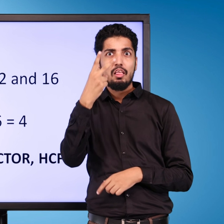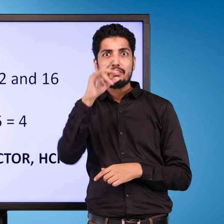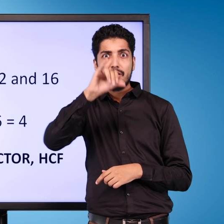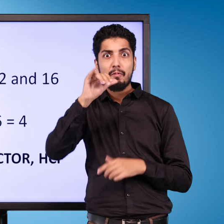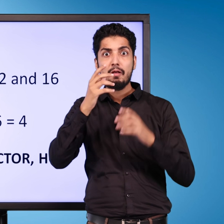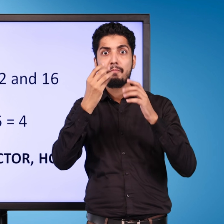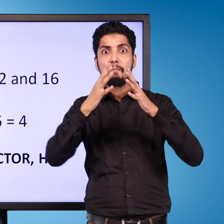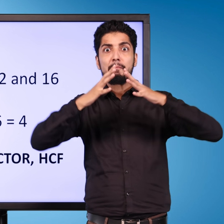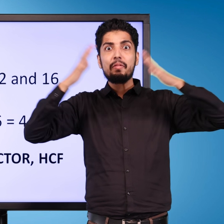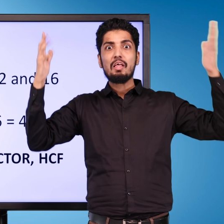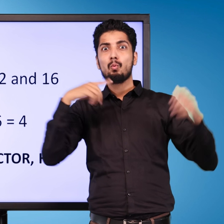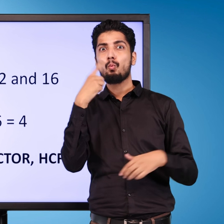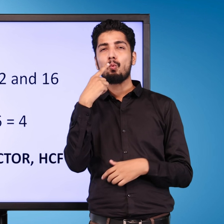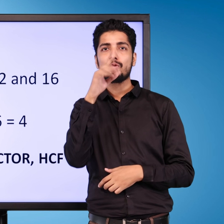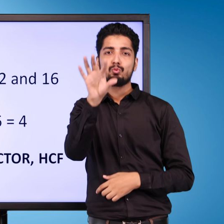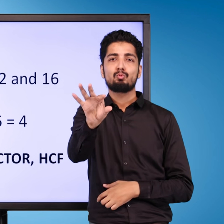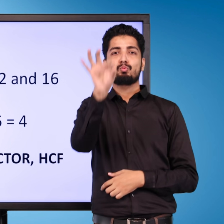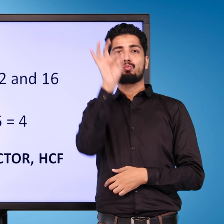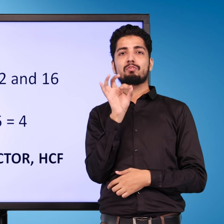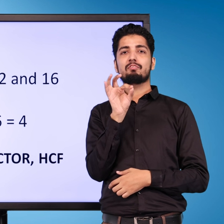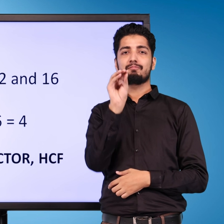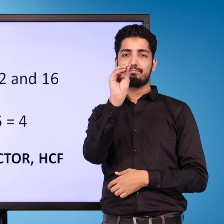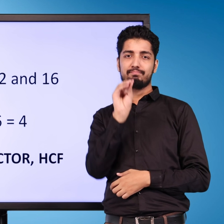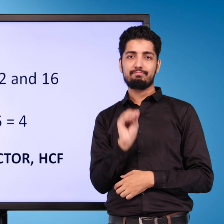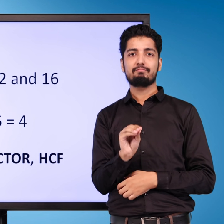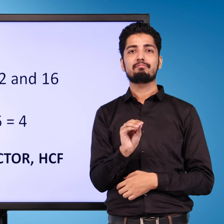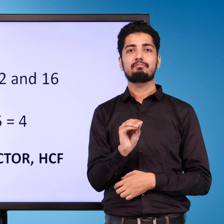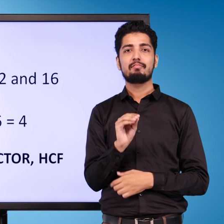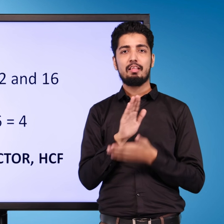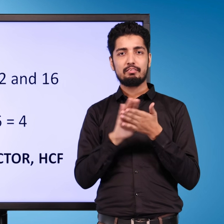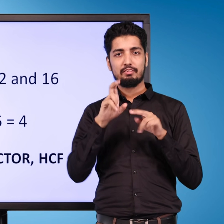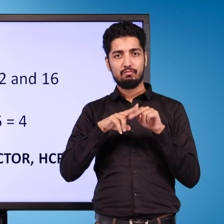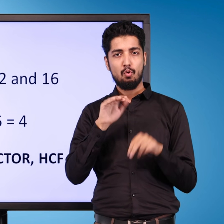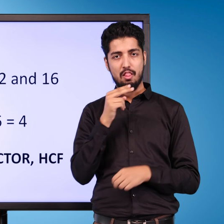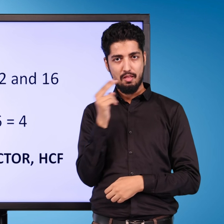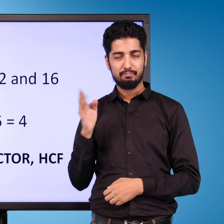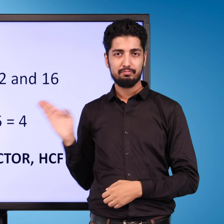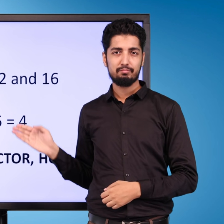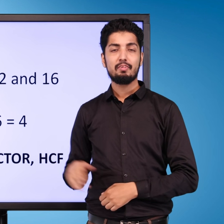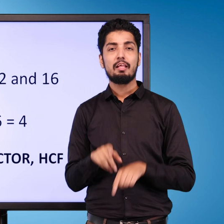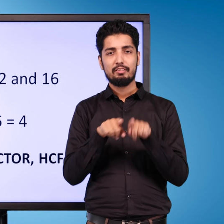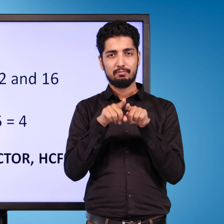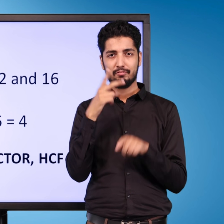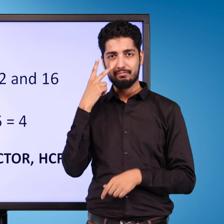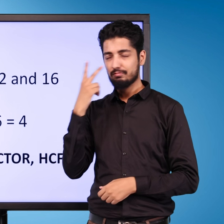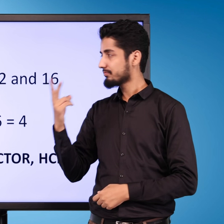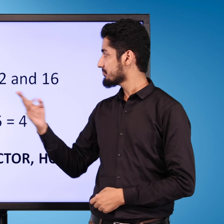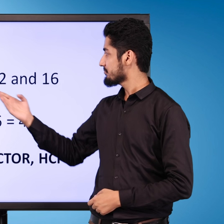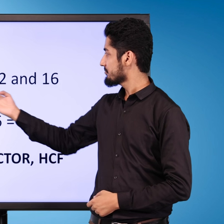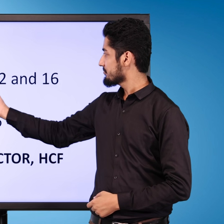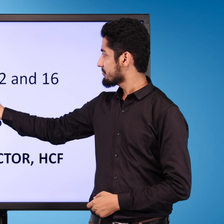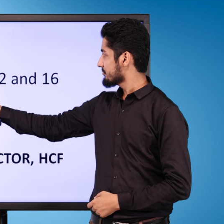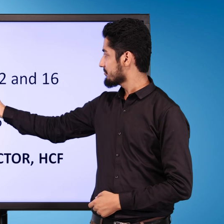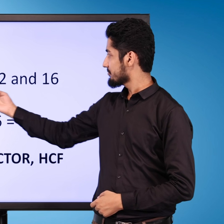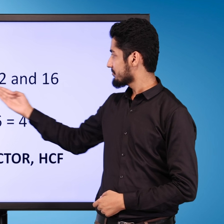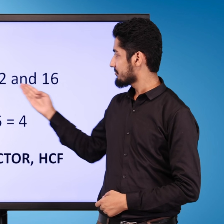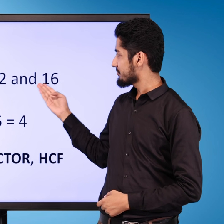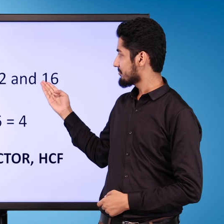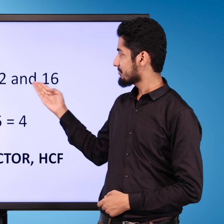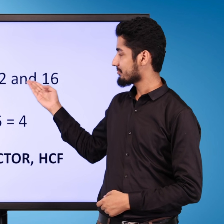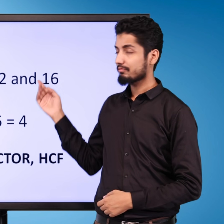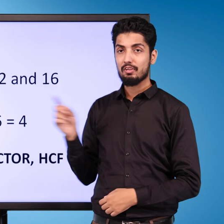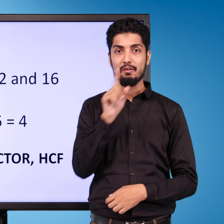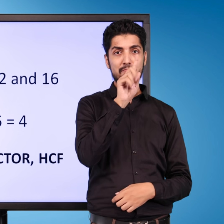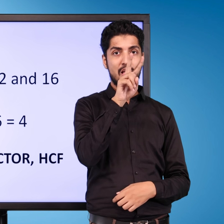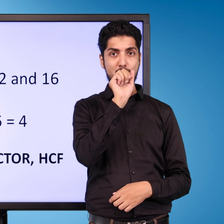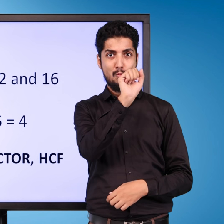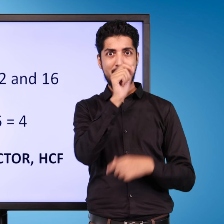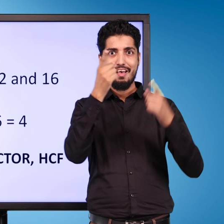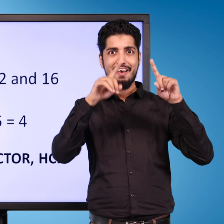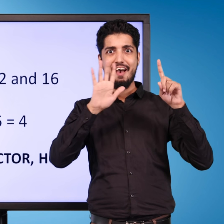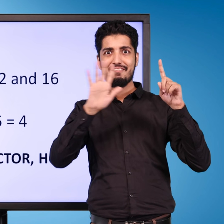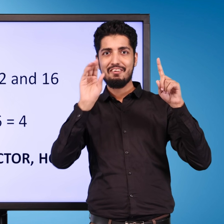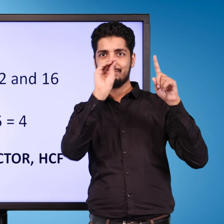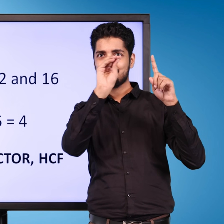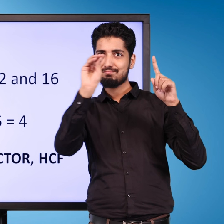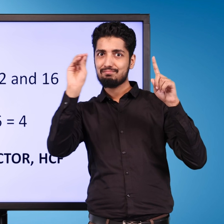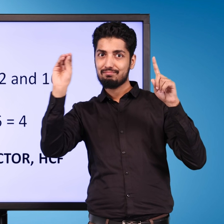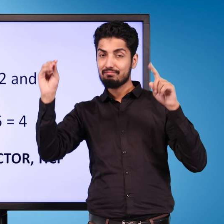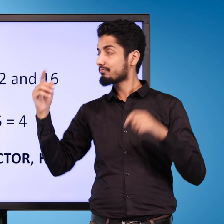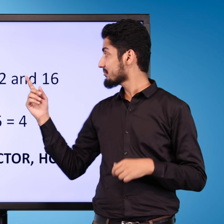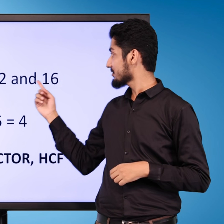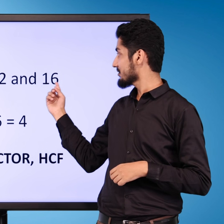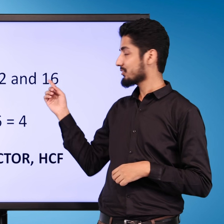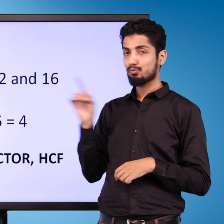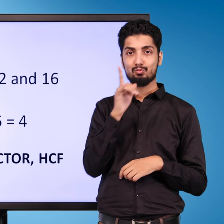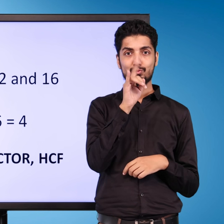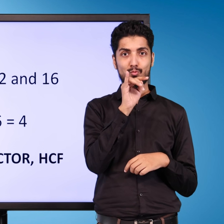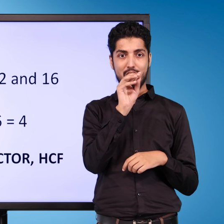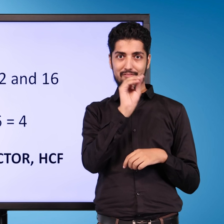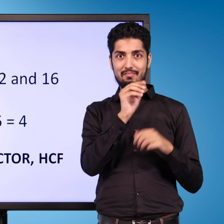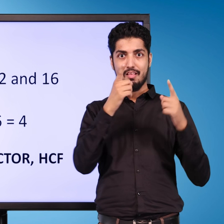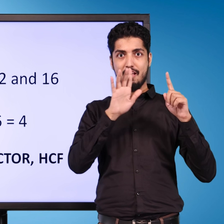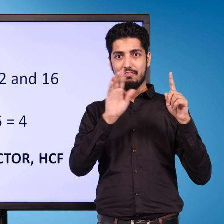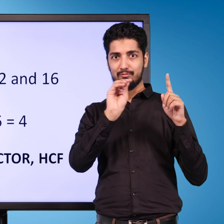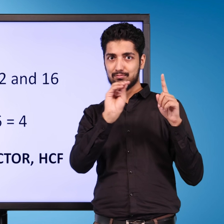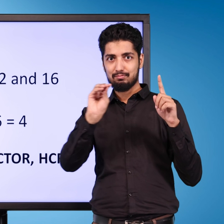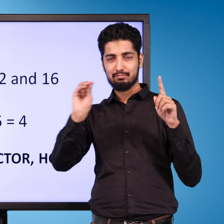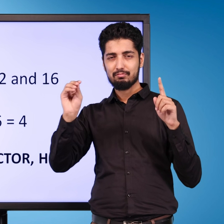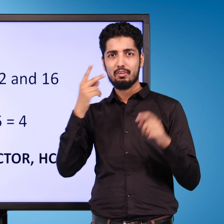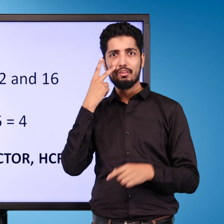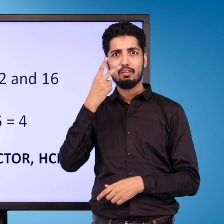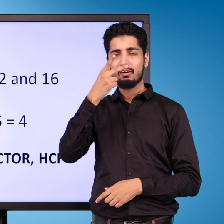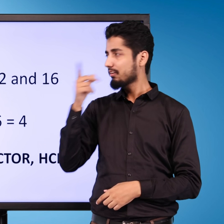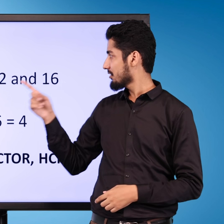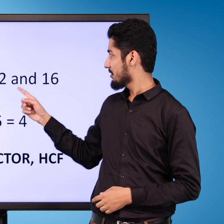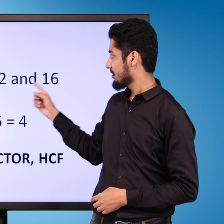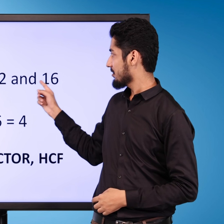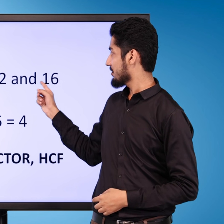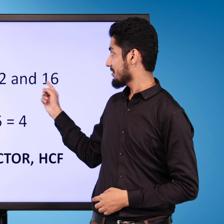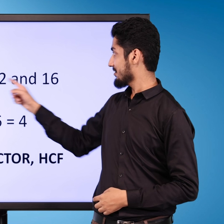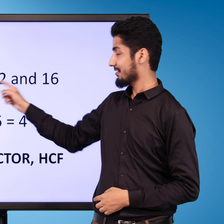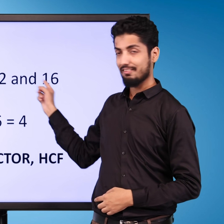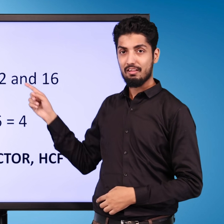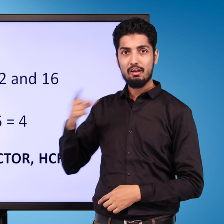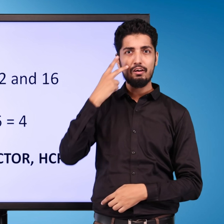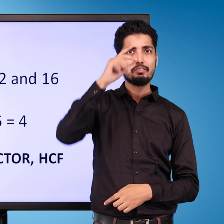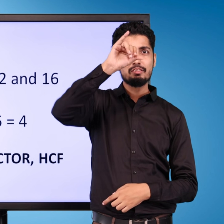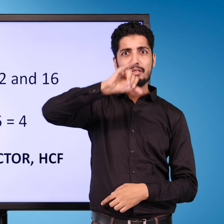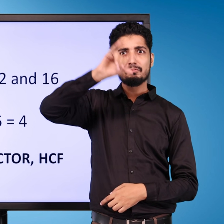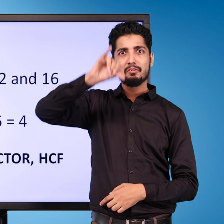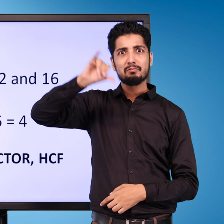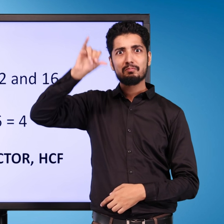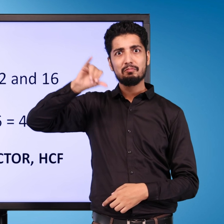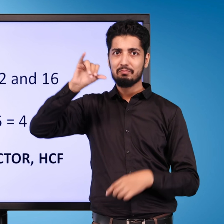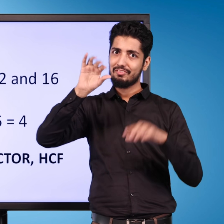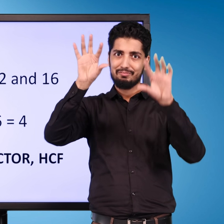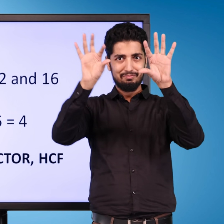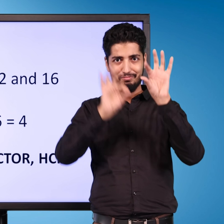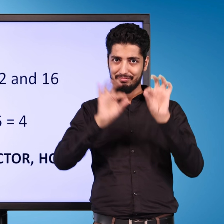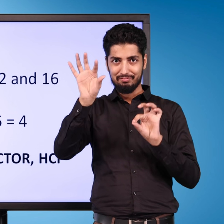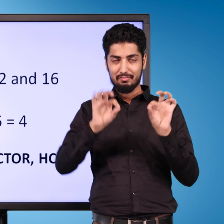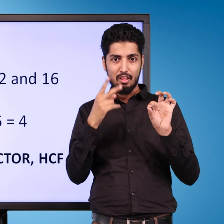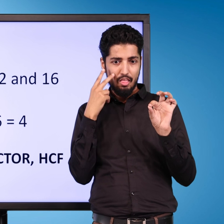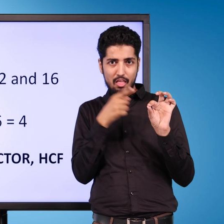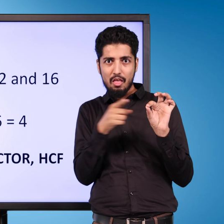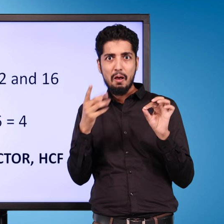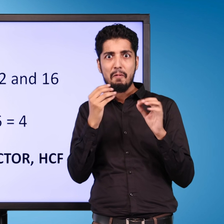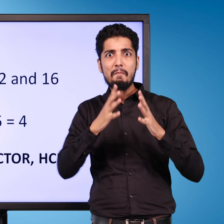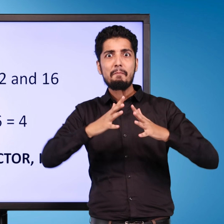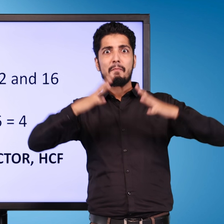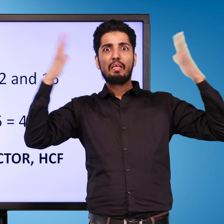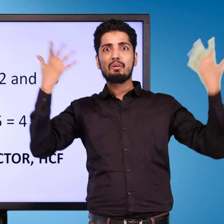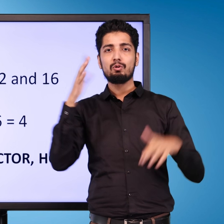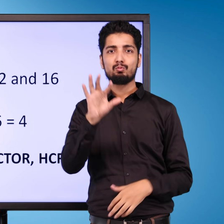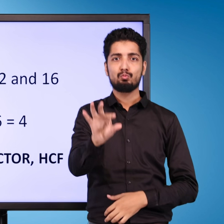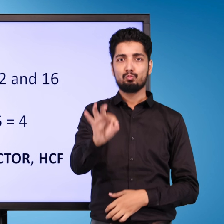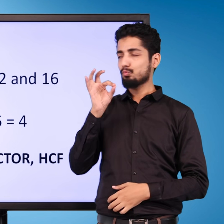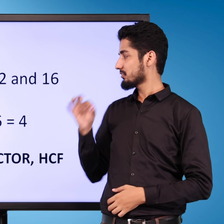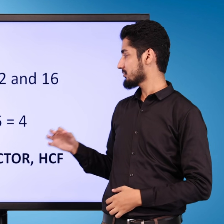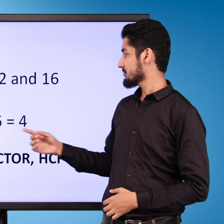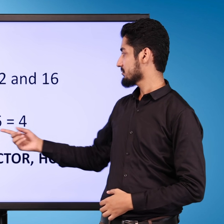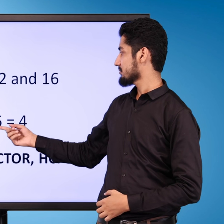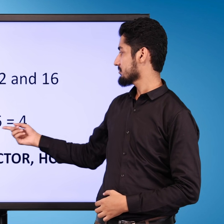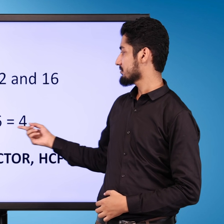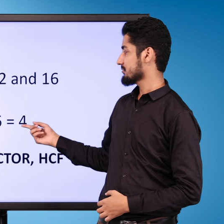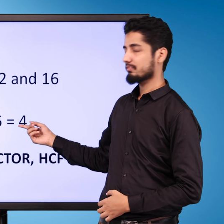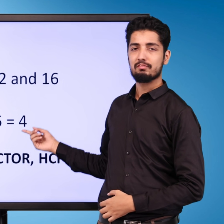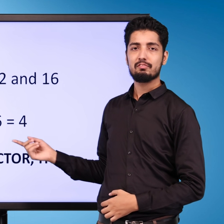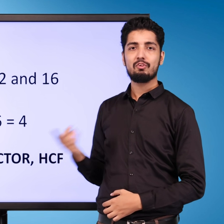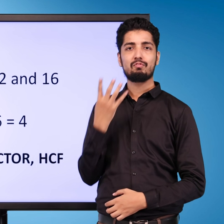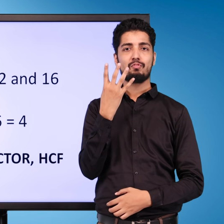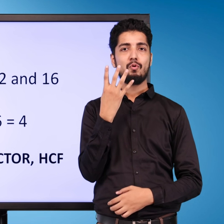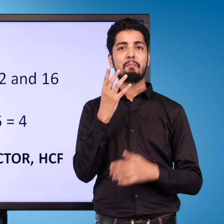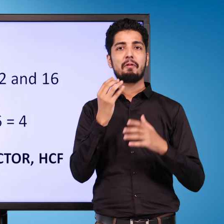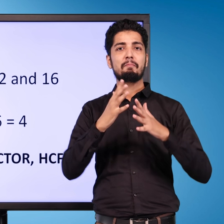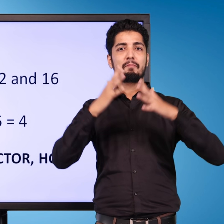Greatest Common Divisor (GCD) For example If we see the common factors of 12 and 16 Which are 1, 2 and 4 The highest common factor is 4